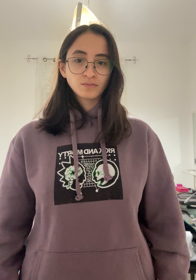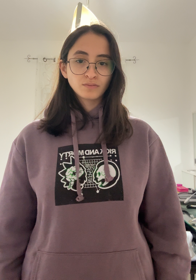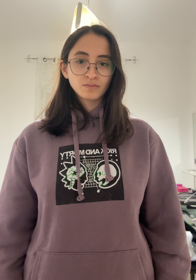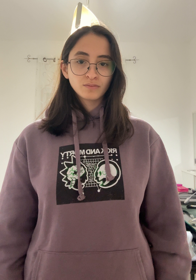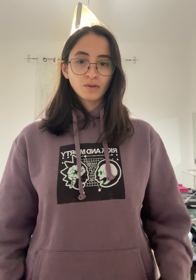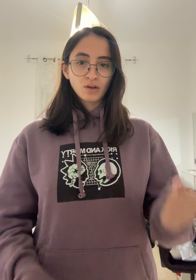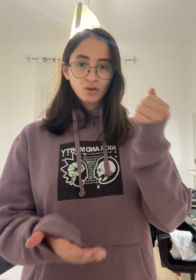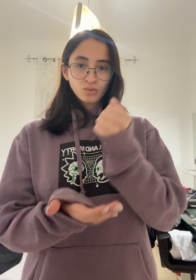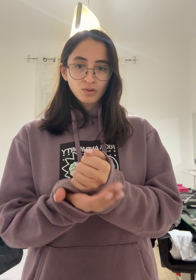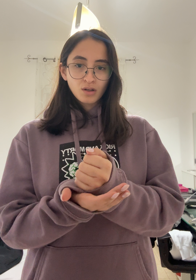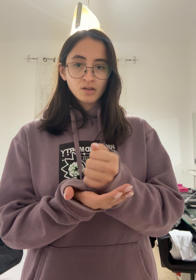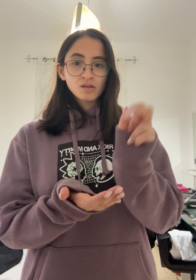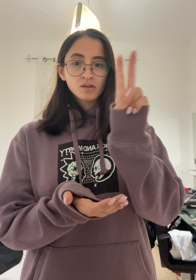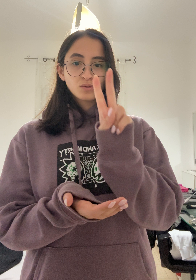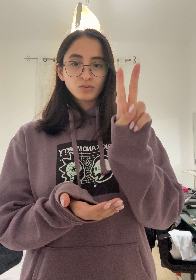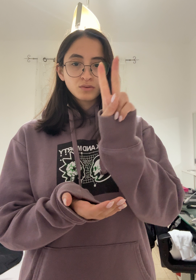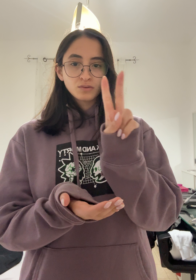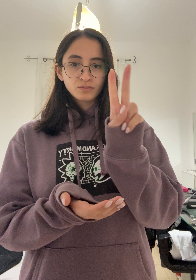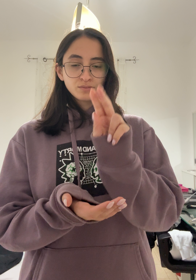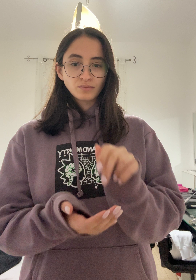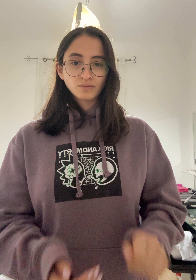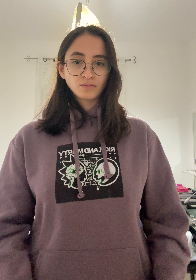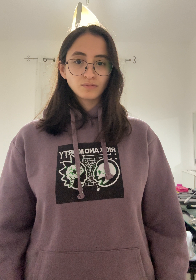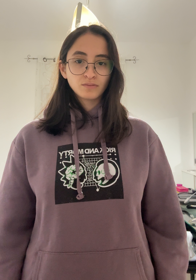תעודת זהות